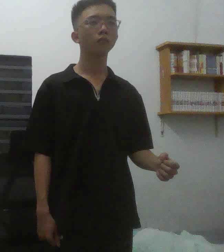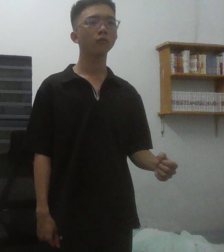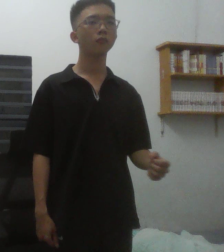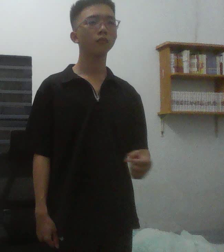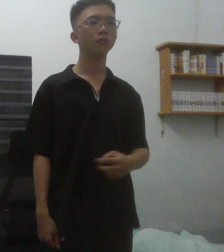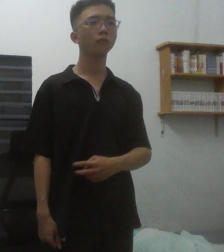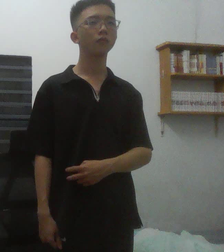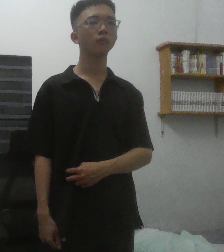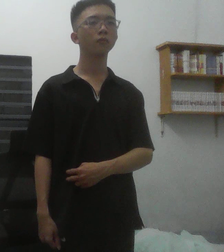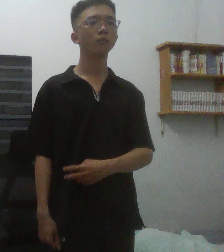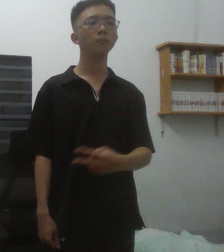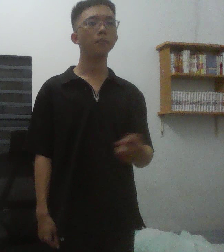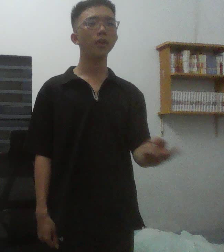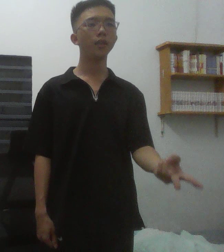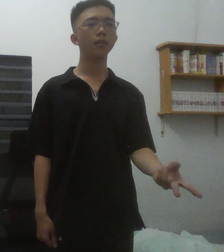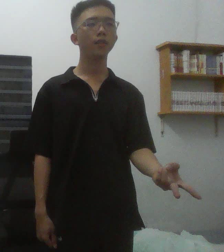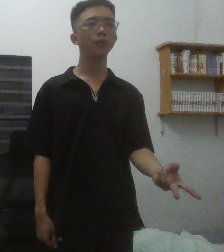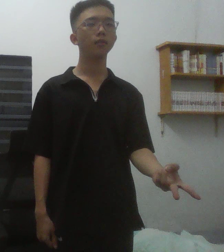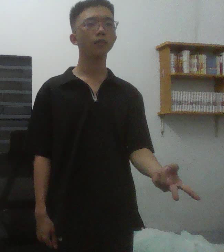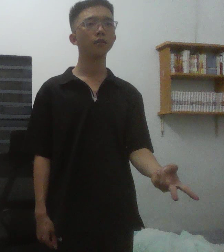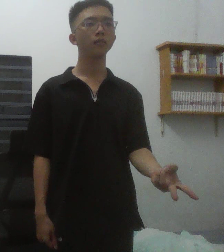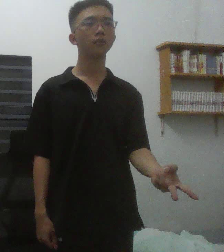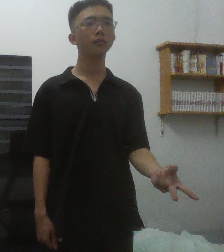it